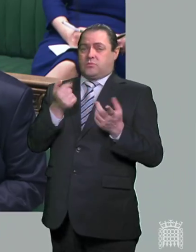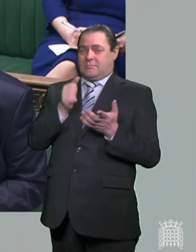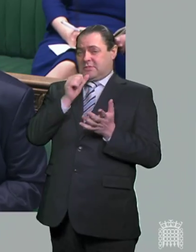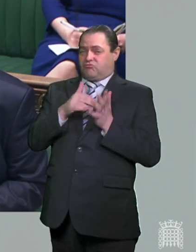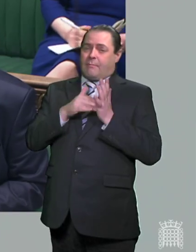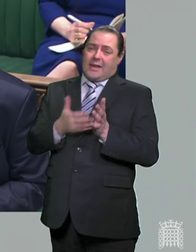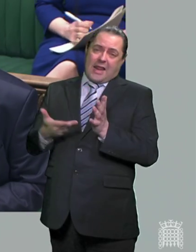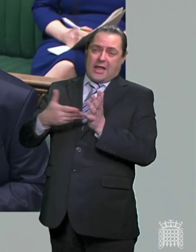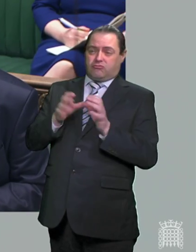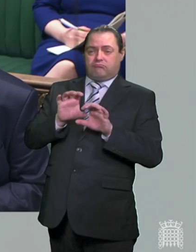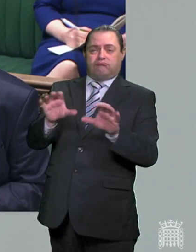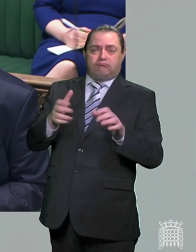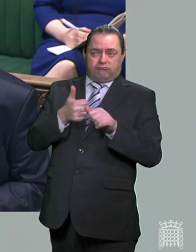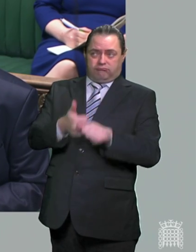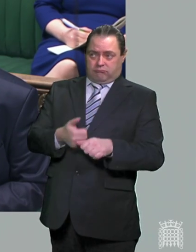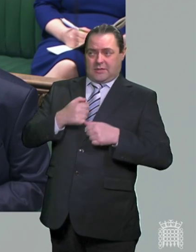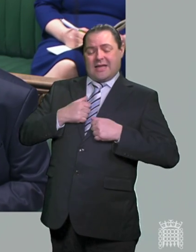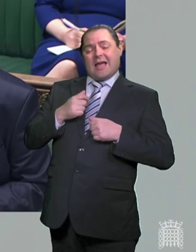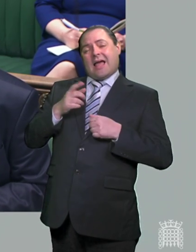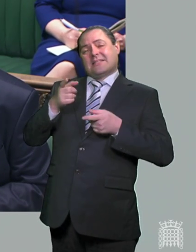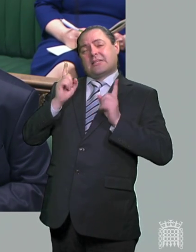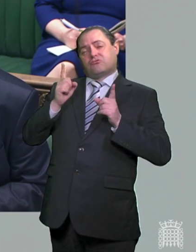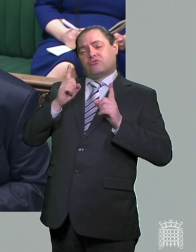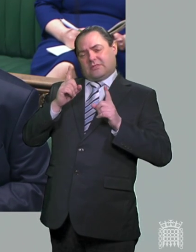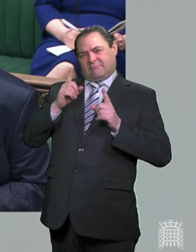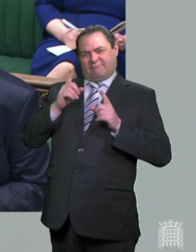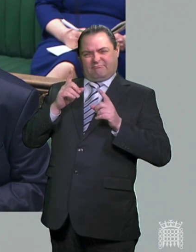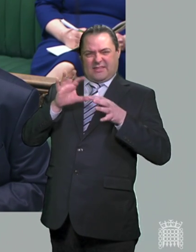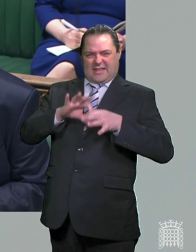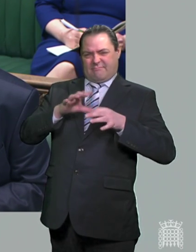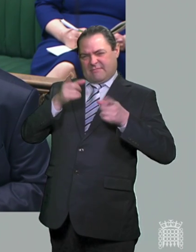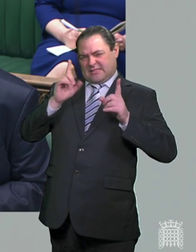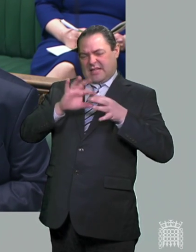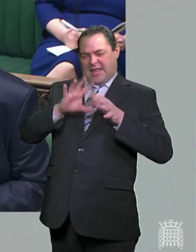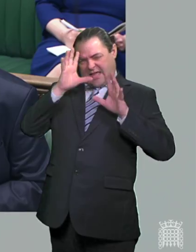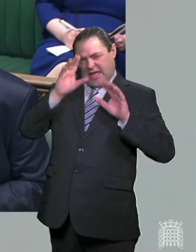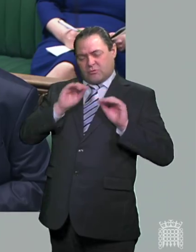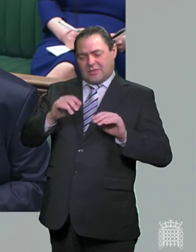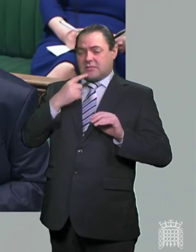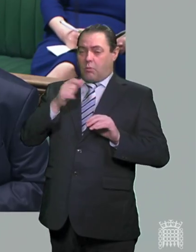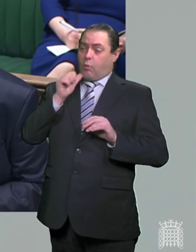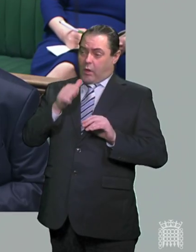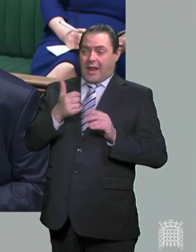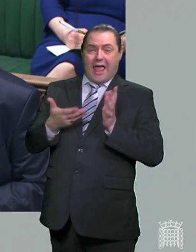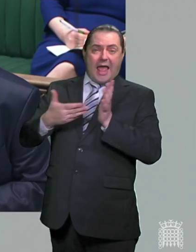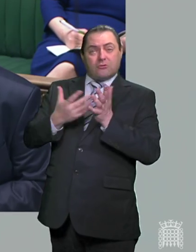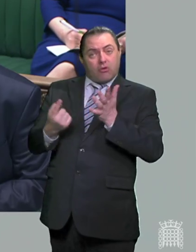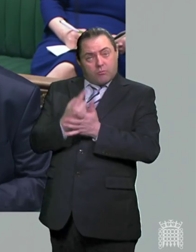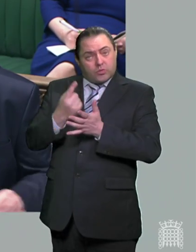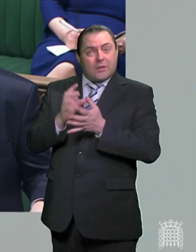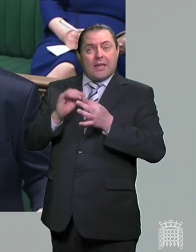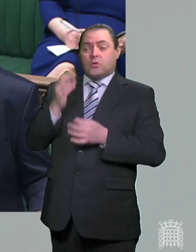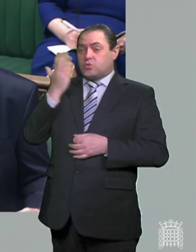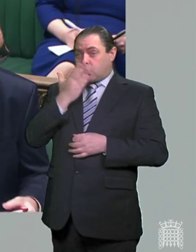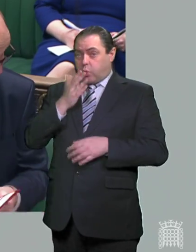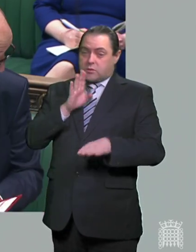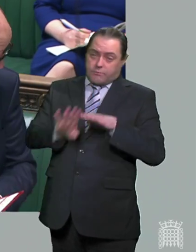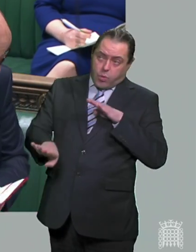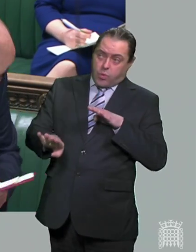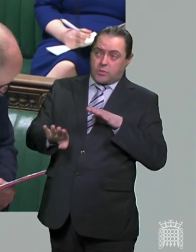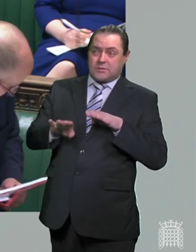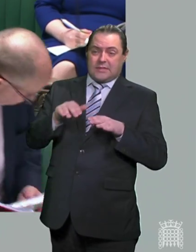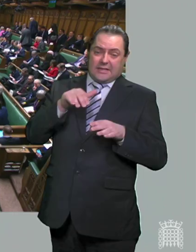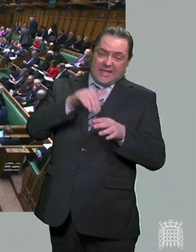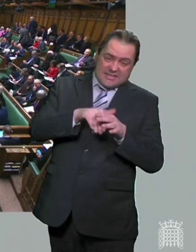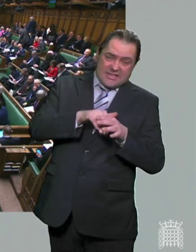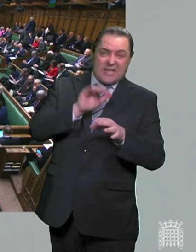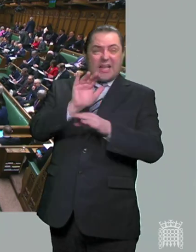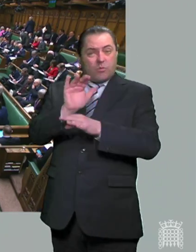My right honourable Friend the Secretary of State for Education has today announced a package of activity to boost equal opportunities in school sport, both inside and outside the classroom.